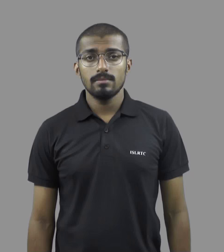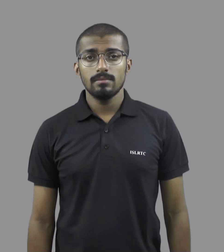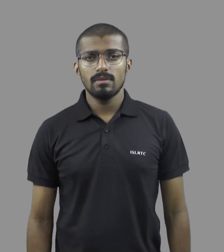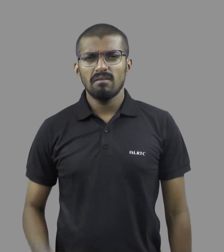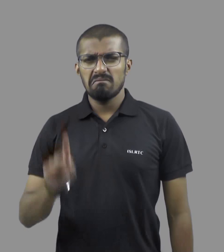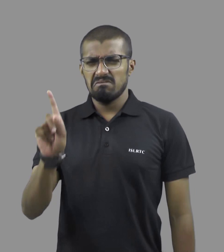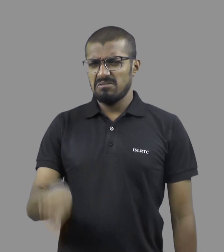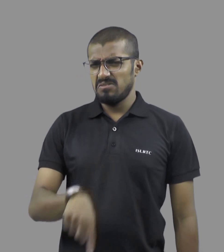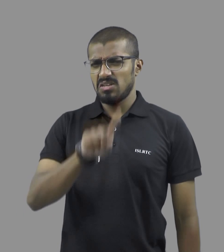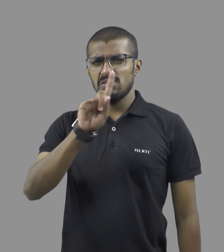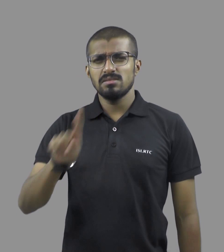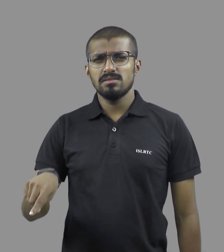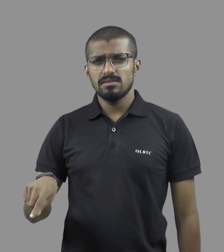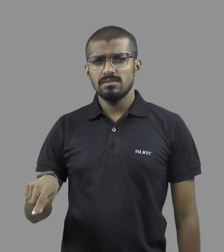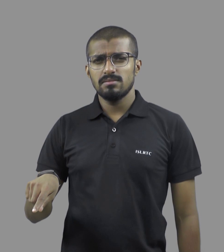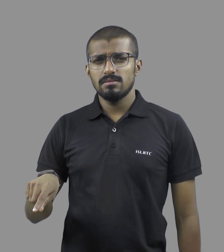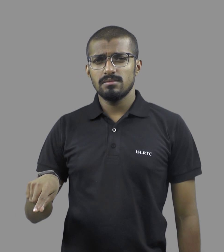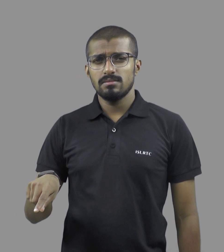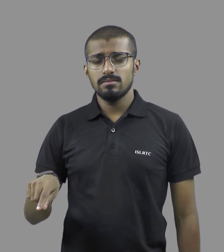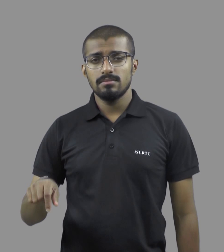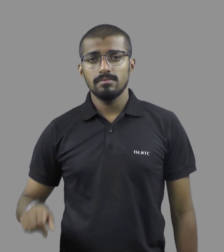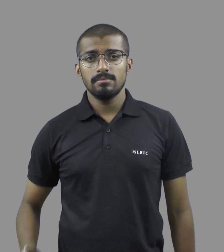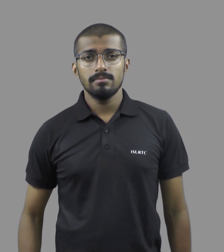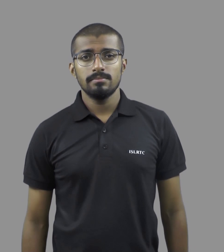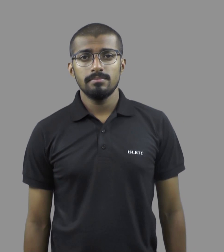False